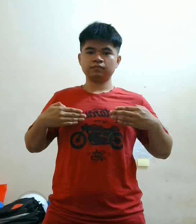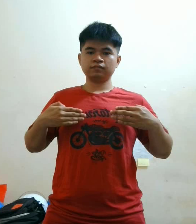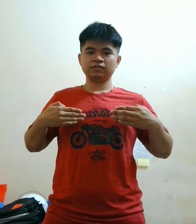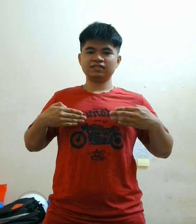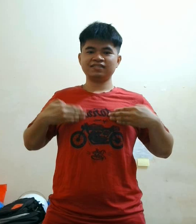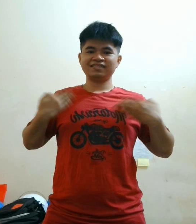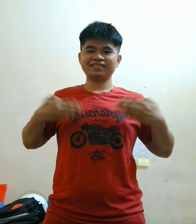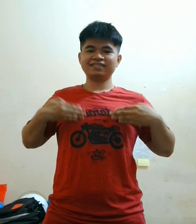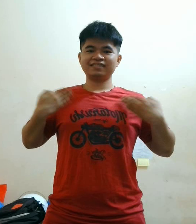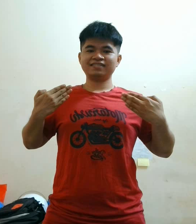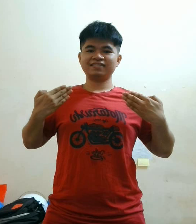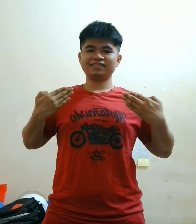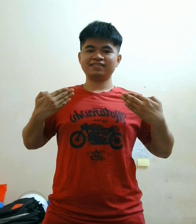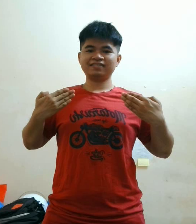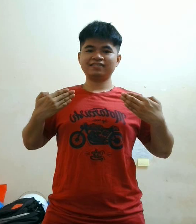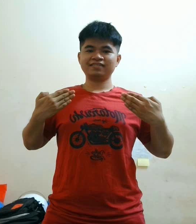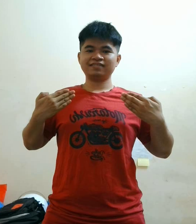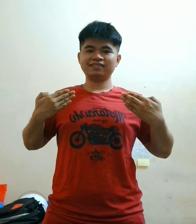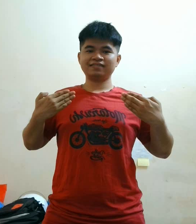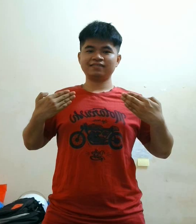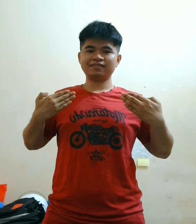vui ve